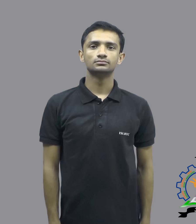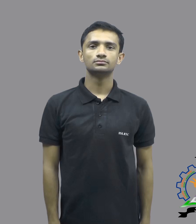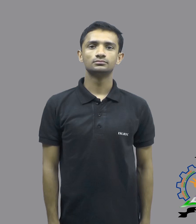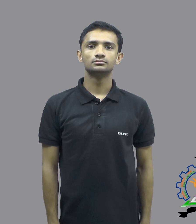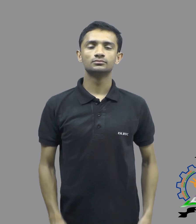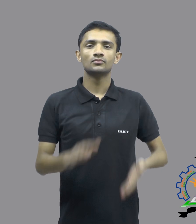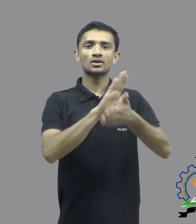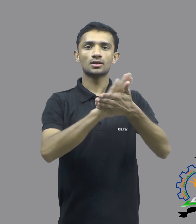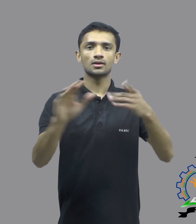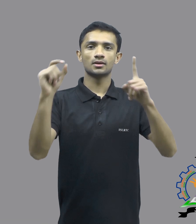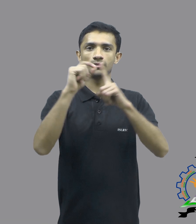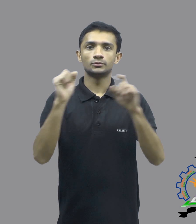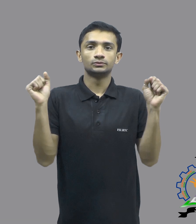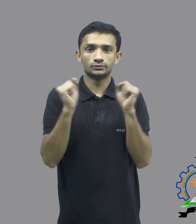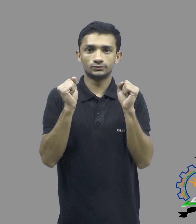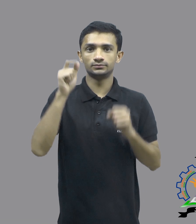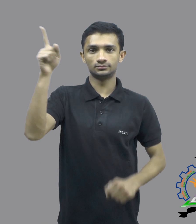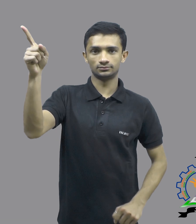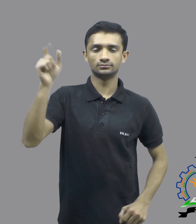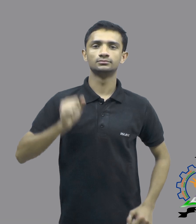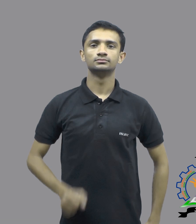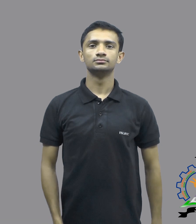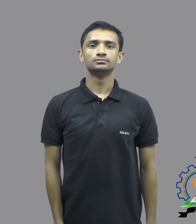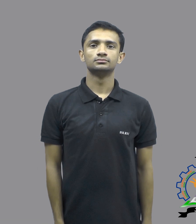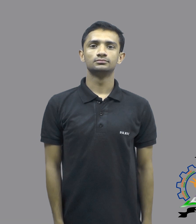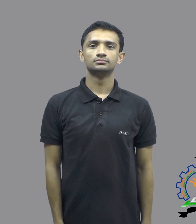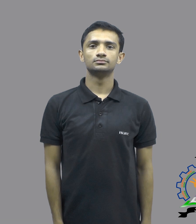Himachal Pradesh